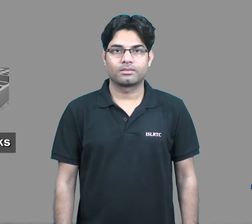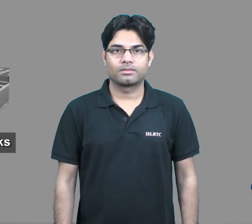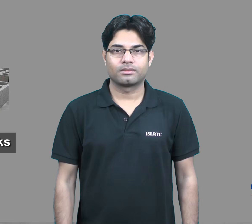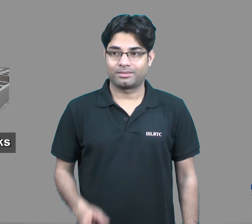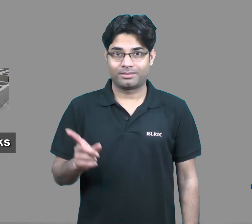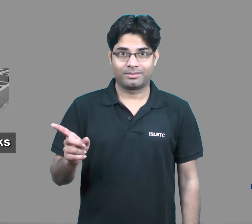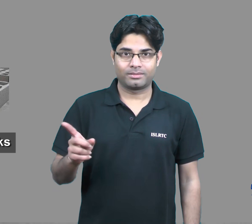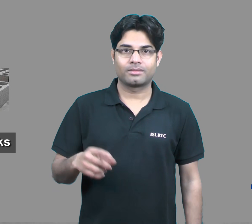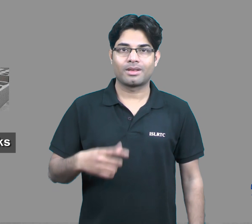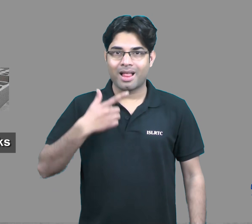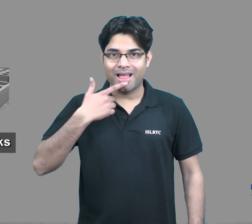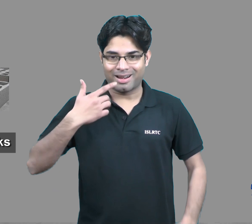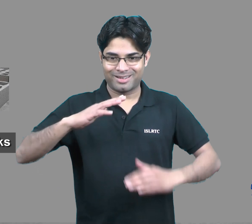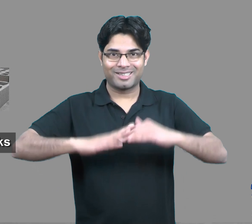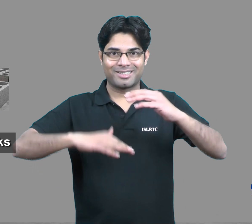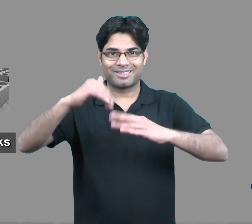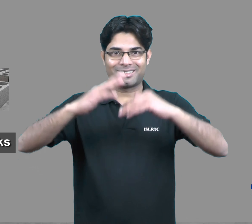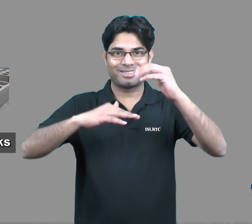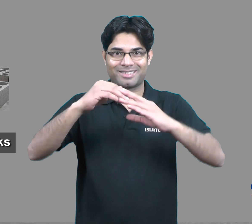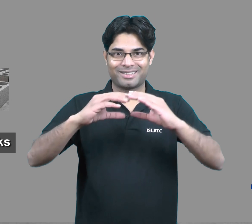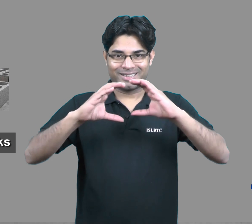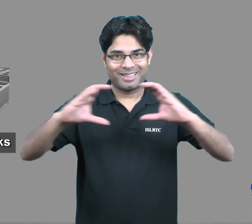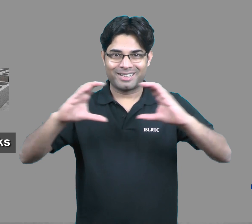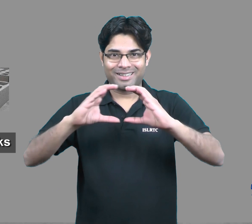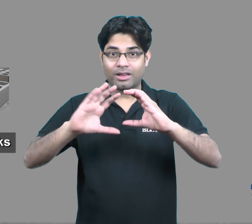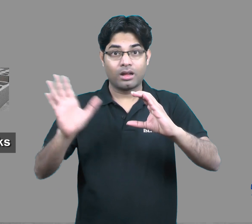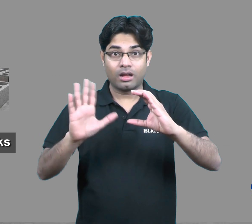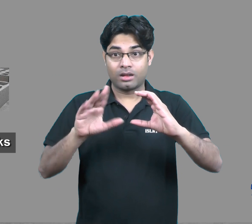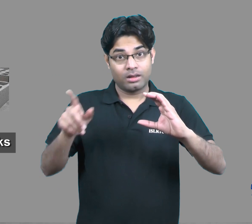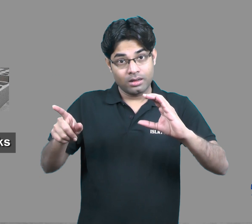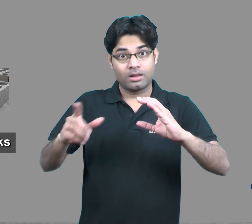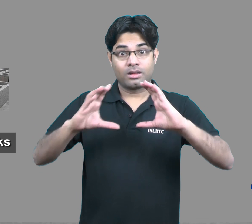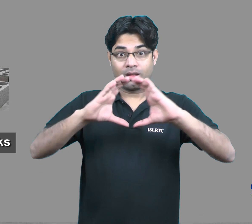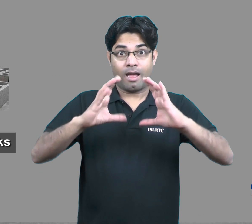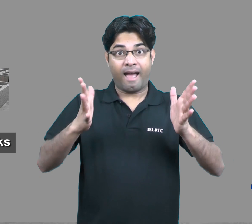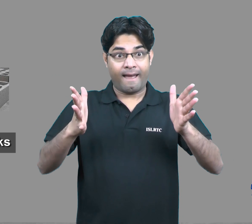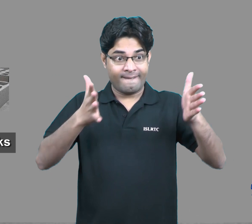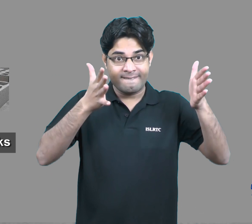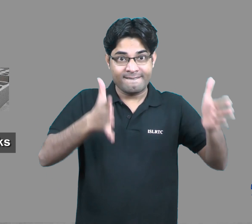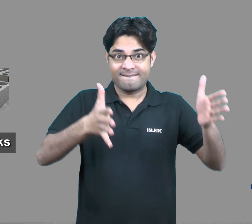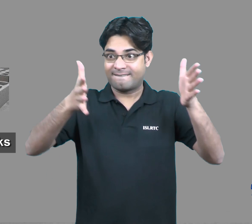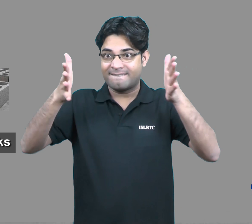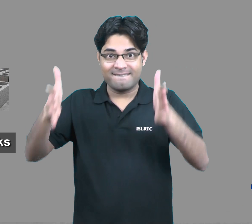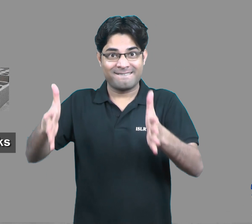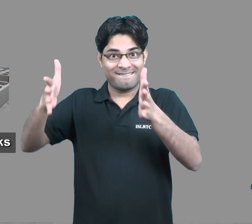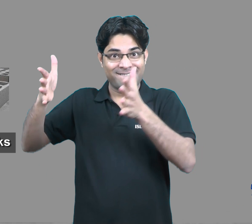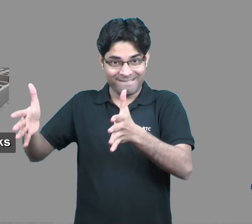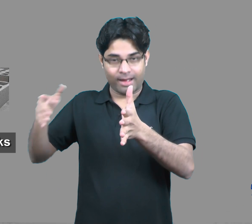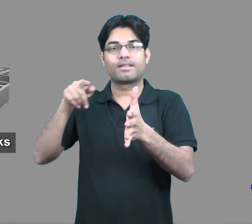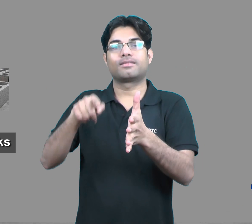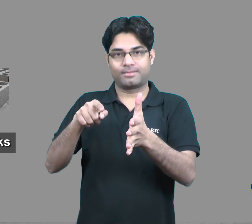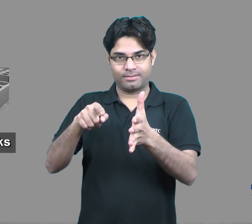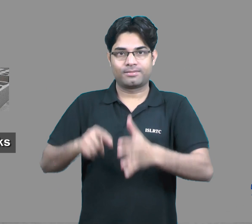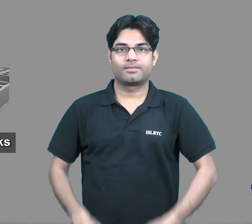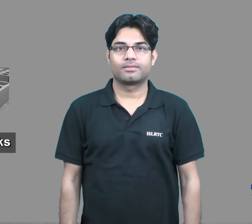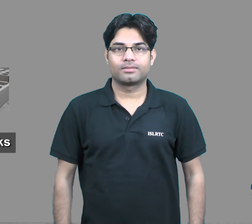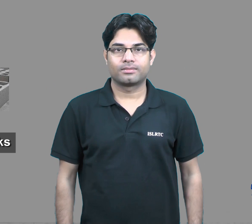Hollow Blocks